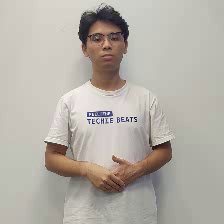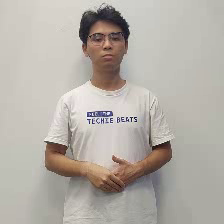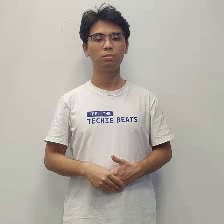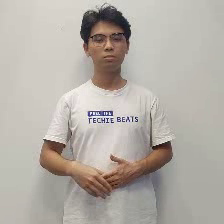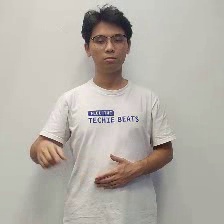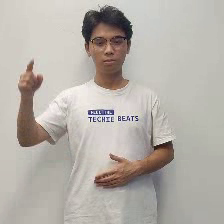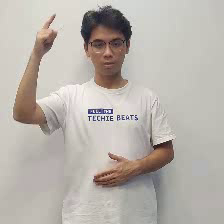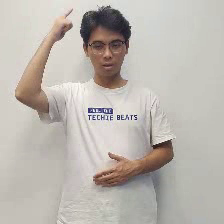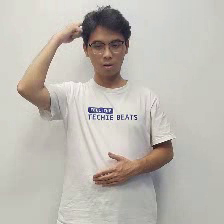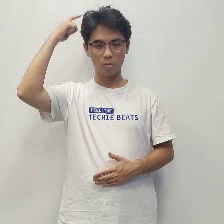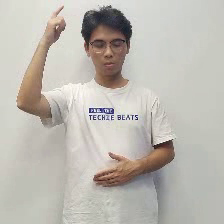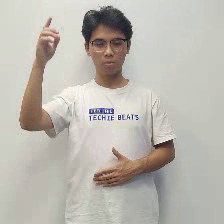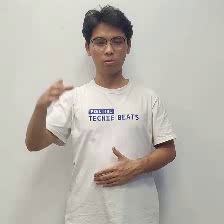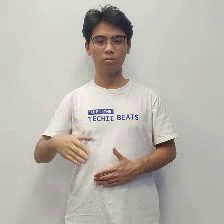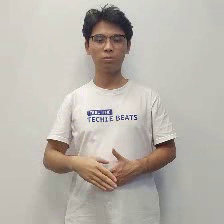Đầu